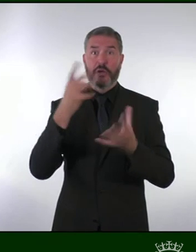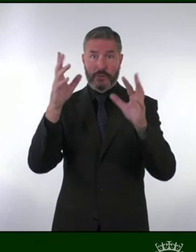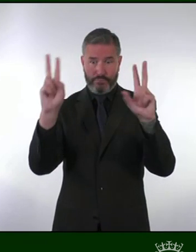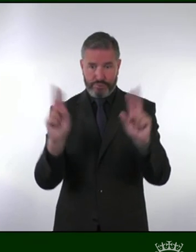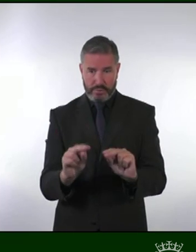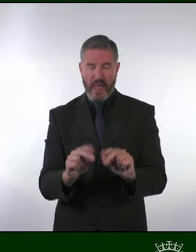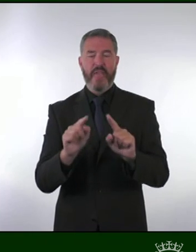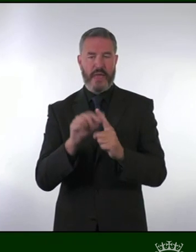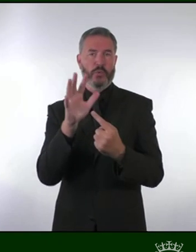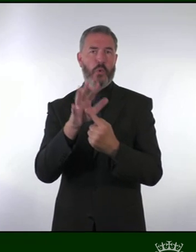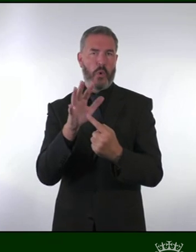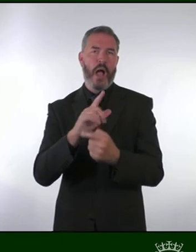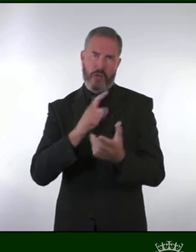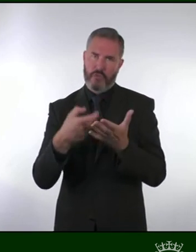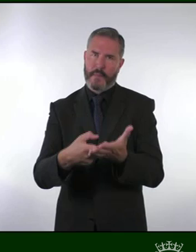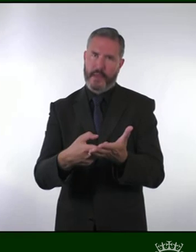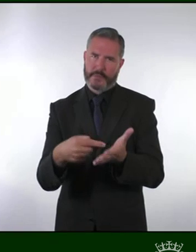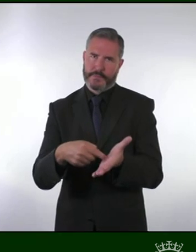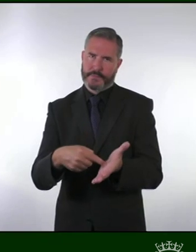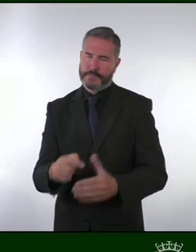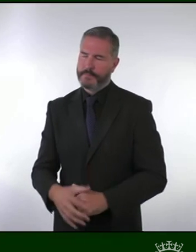That is the course I would recommend to him.